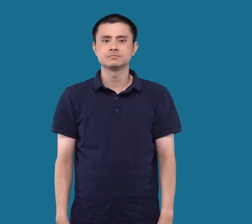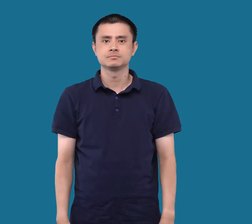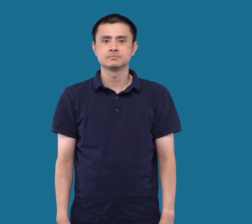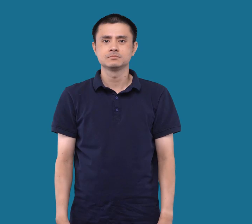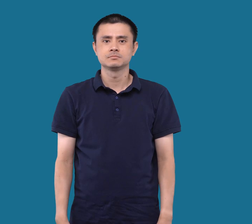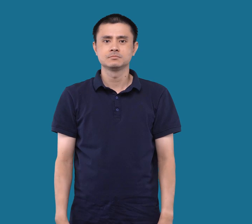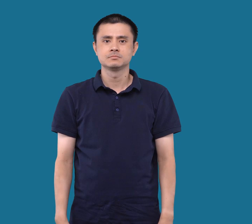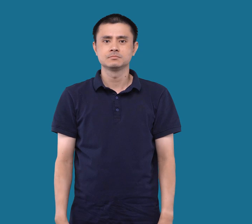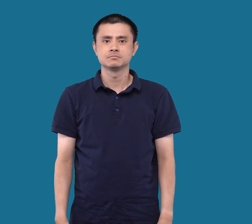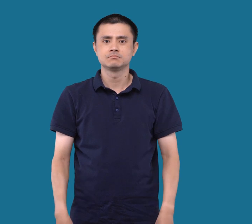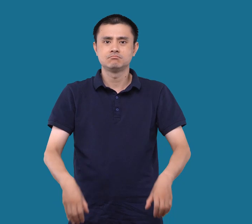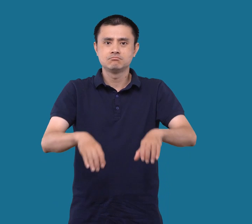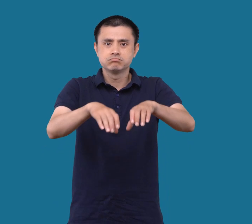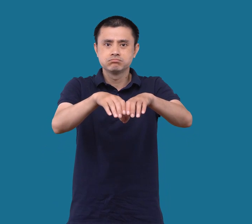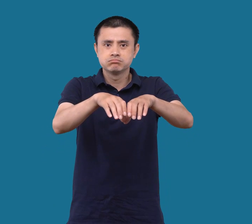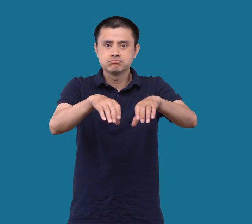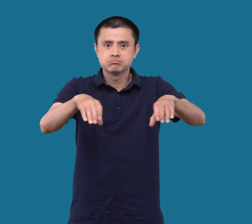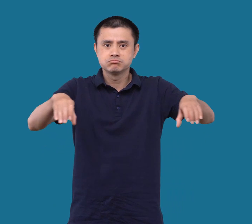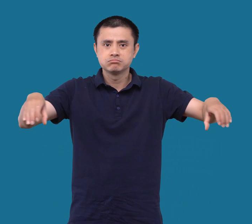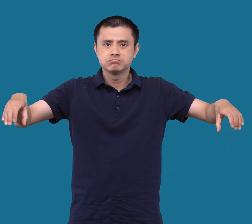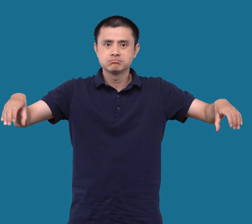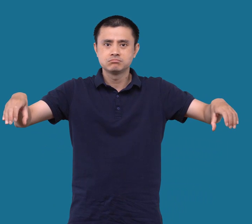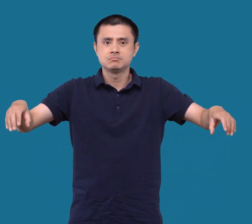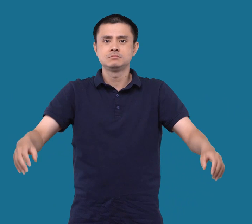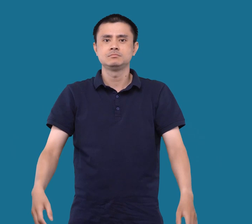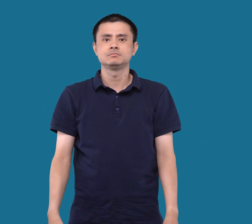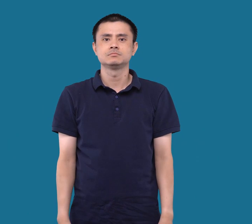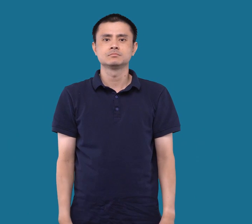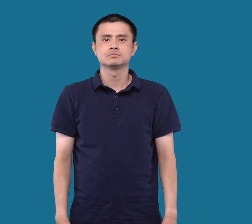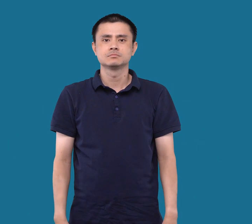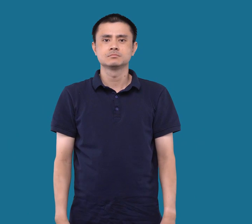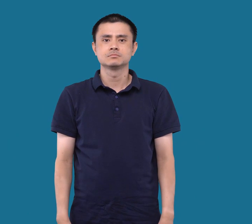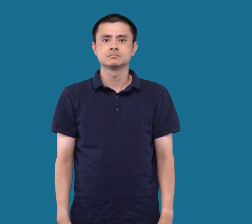cống